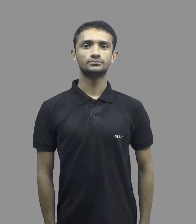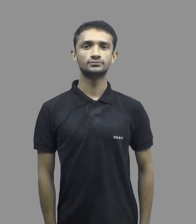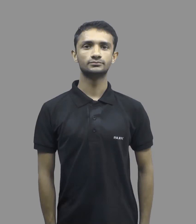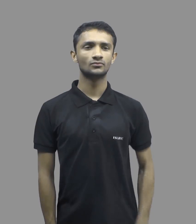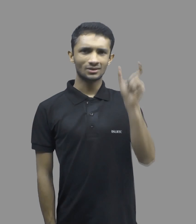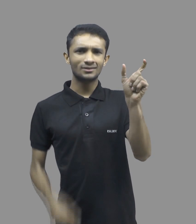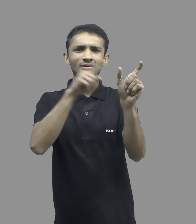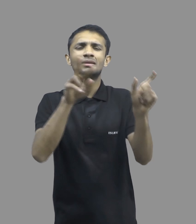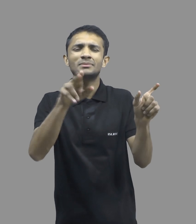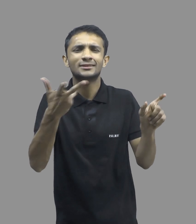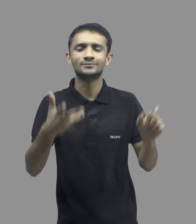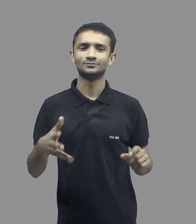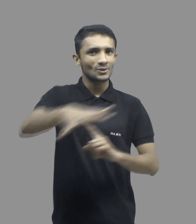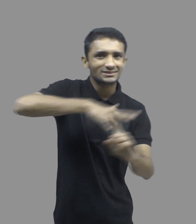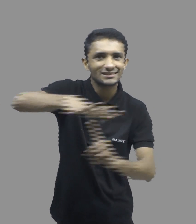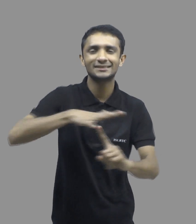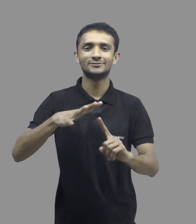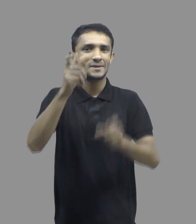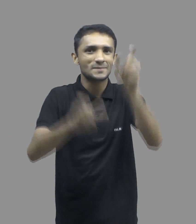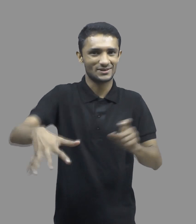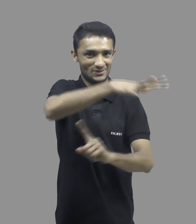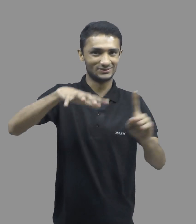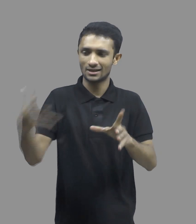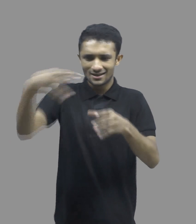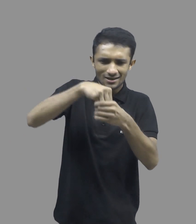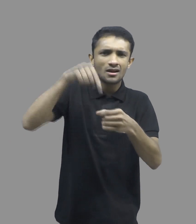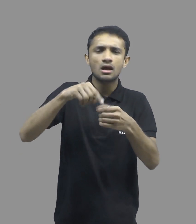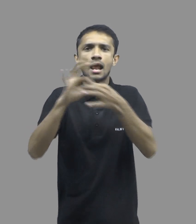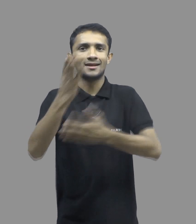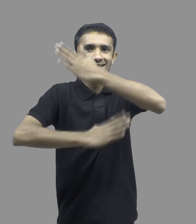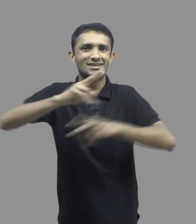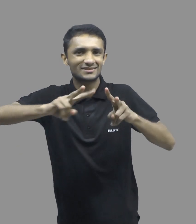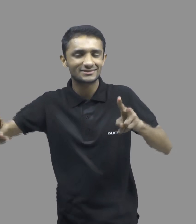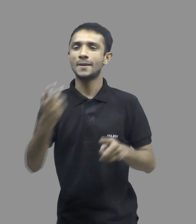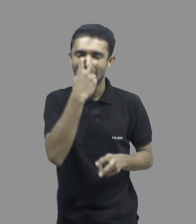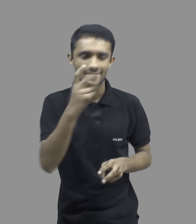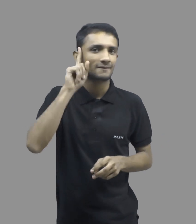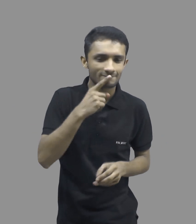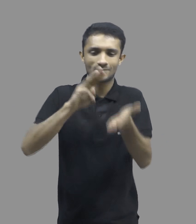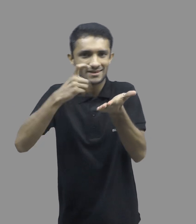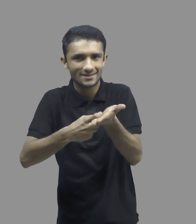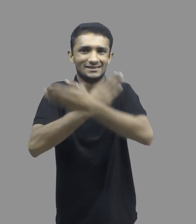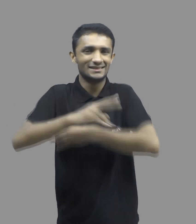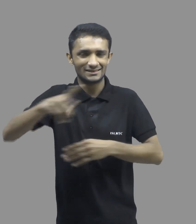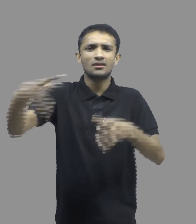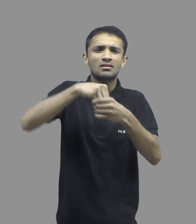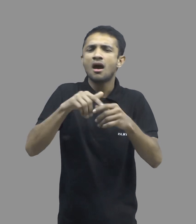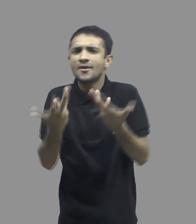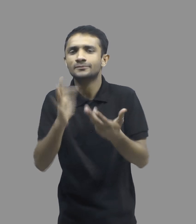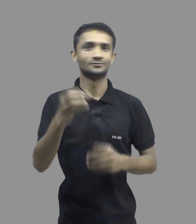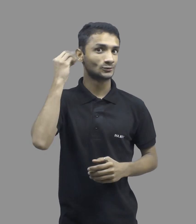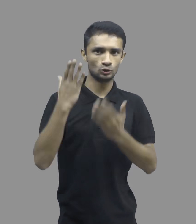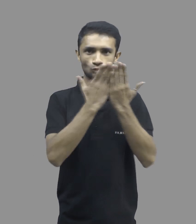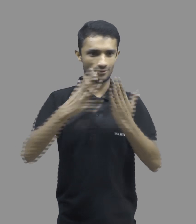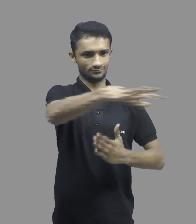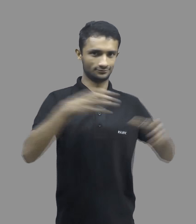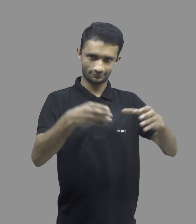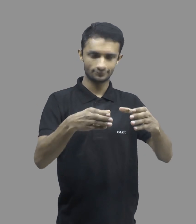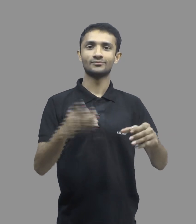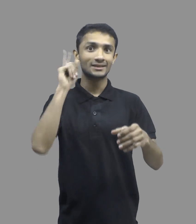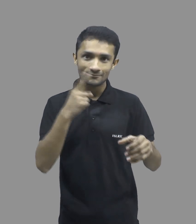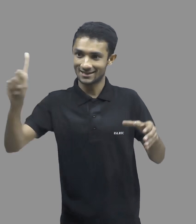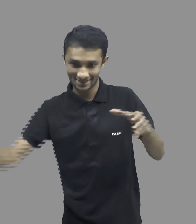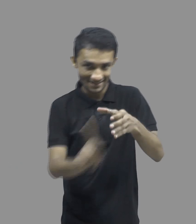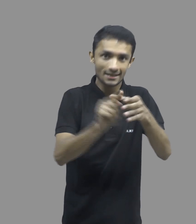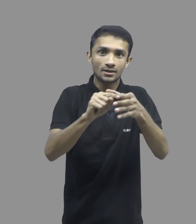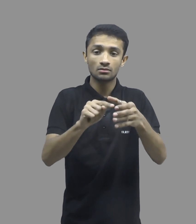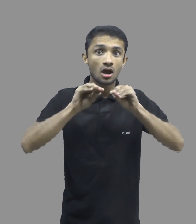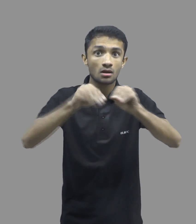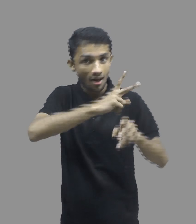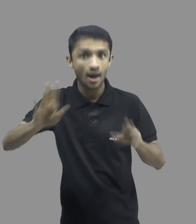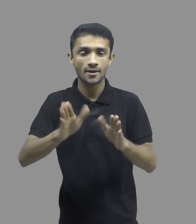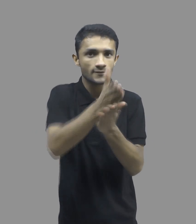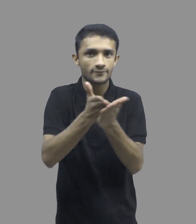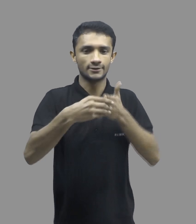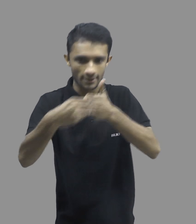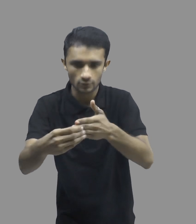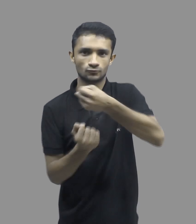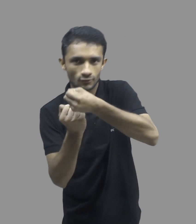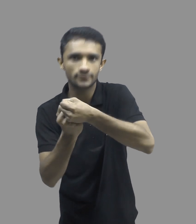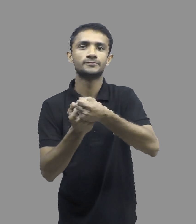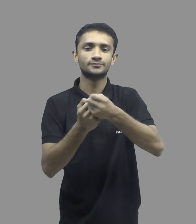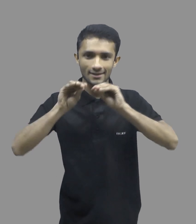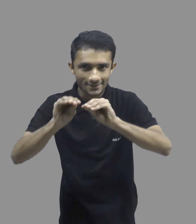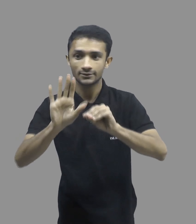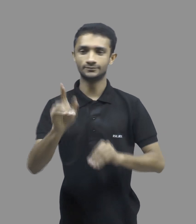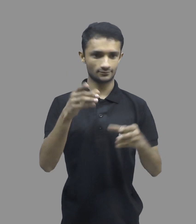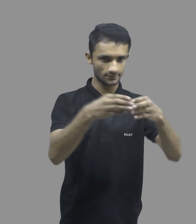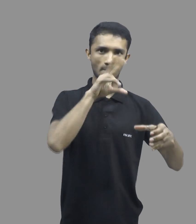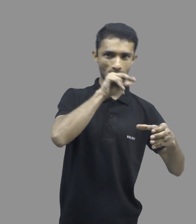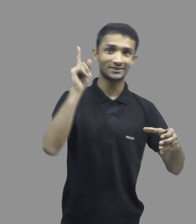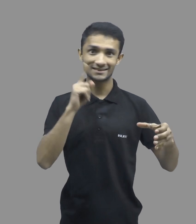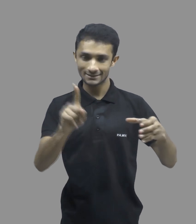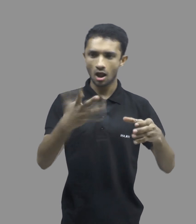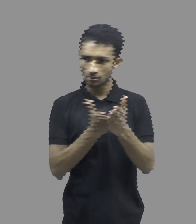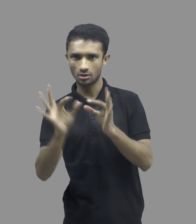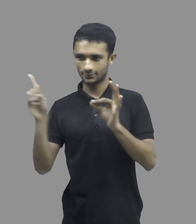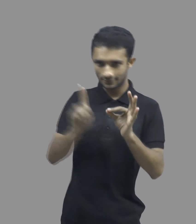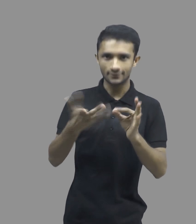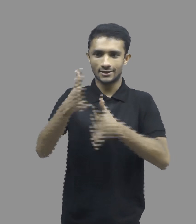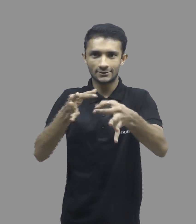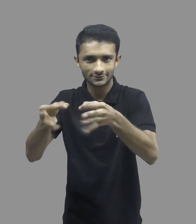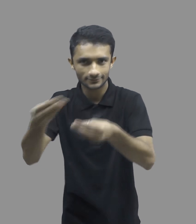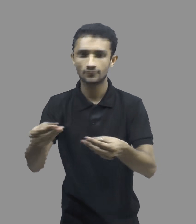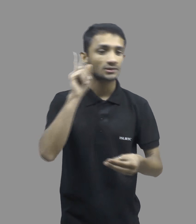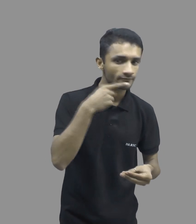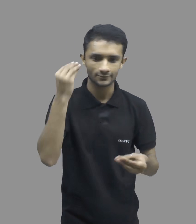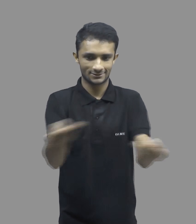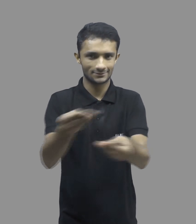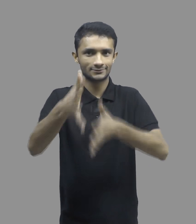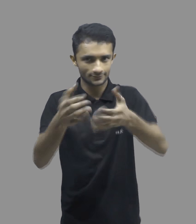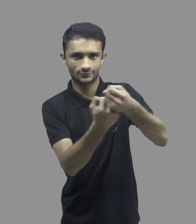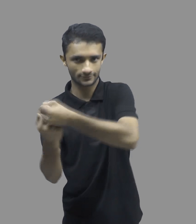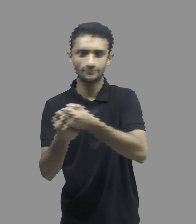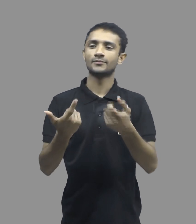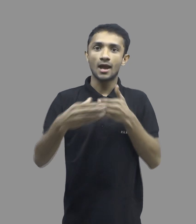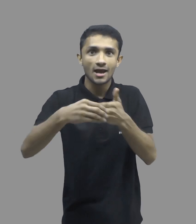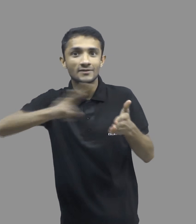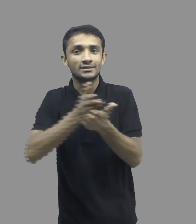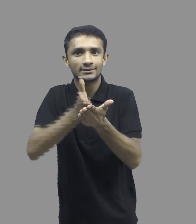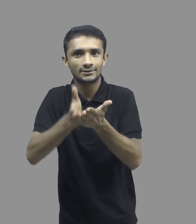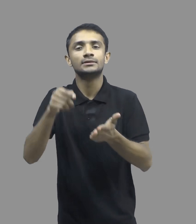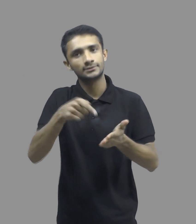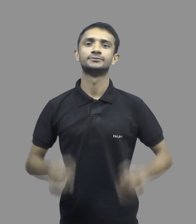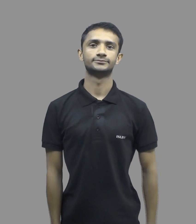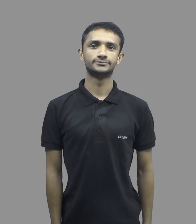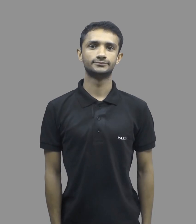Inclusion